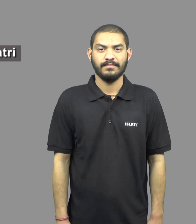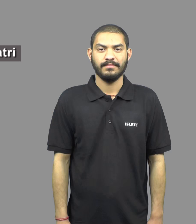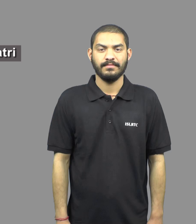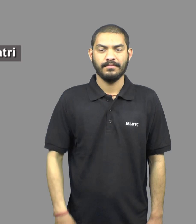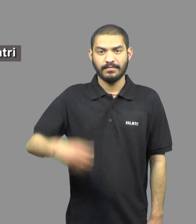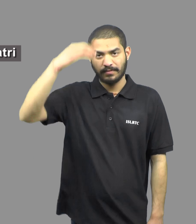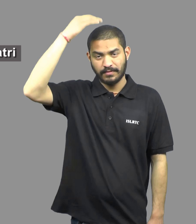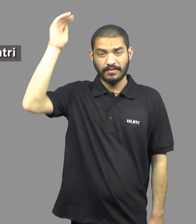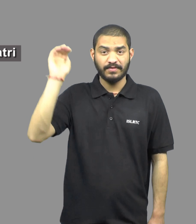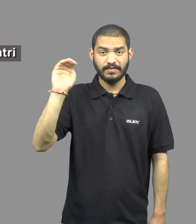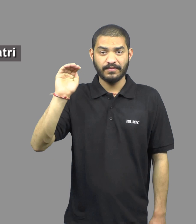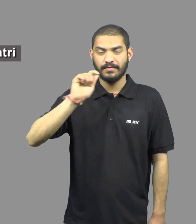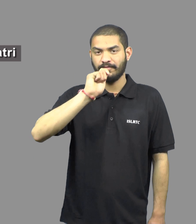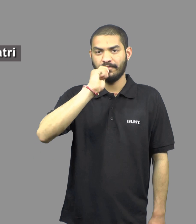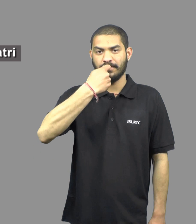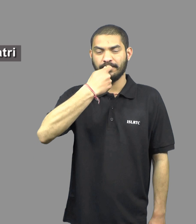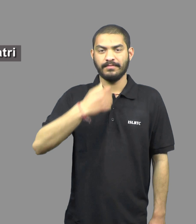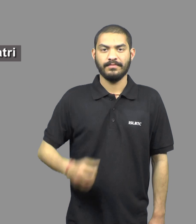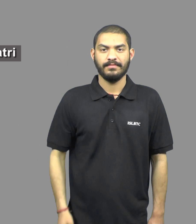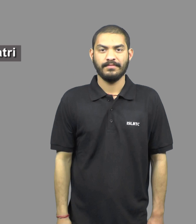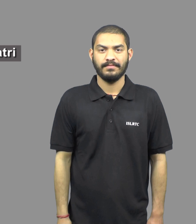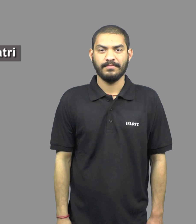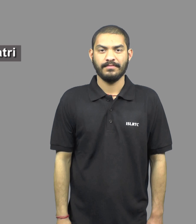Maha Shivaratri